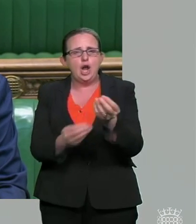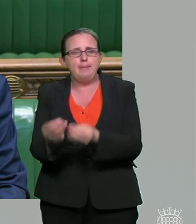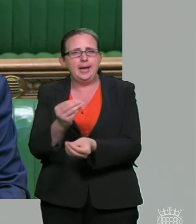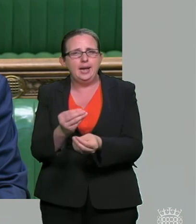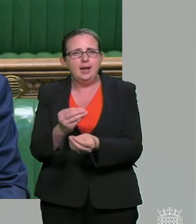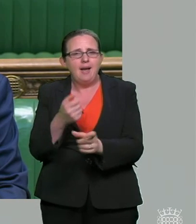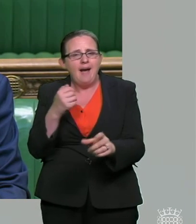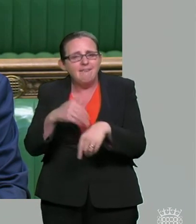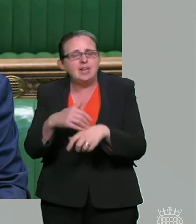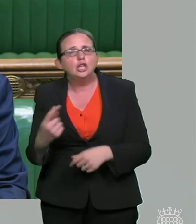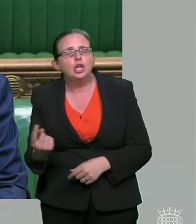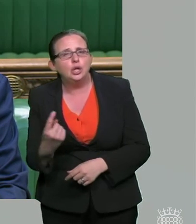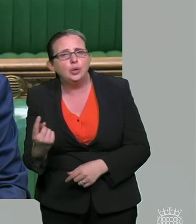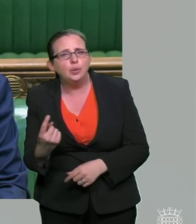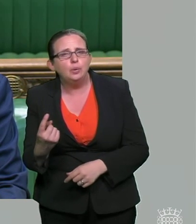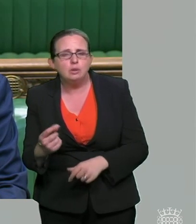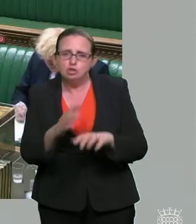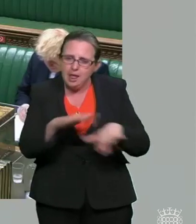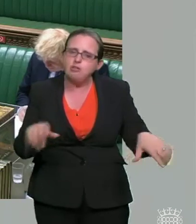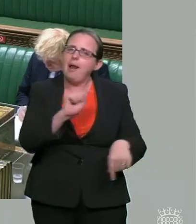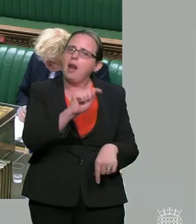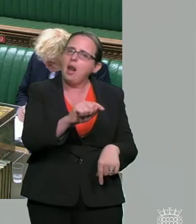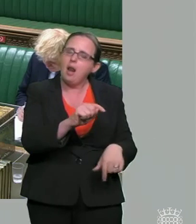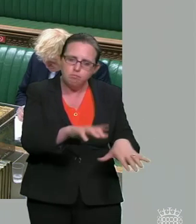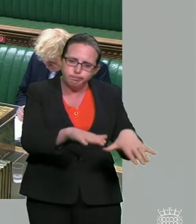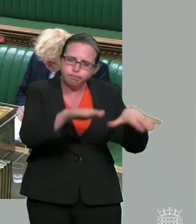Who will be hardest hit? Kids from disadvantaged backgrounds.